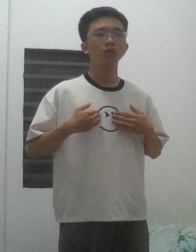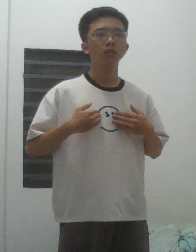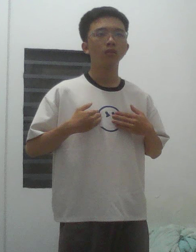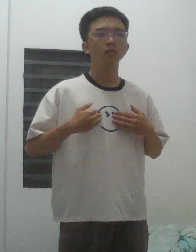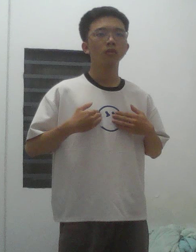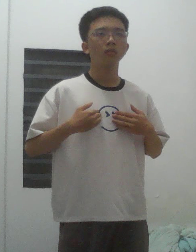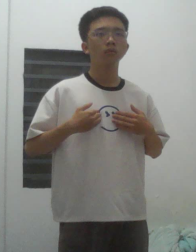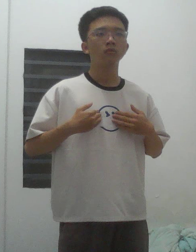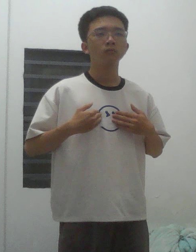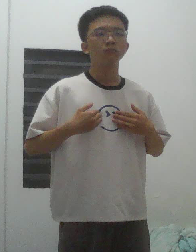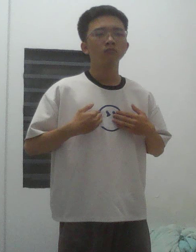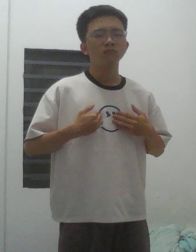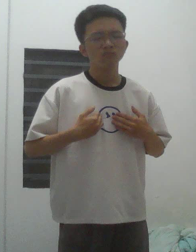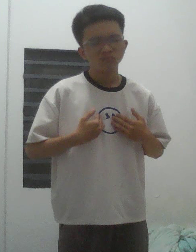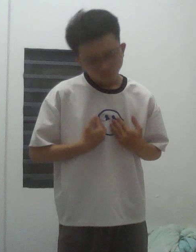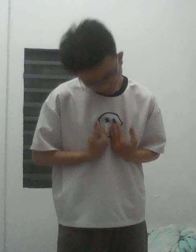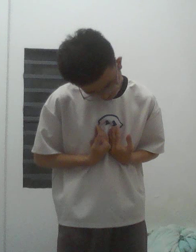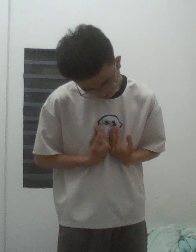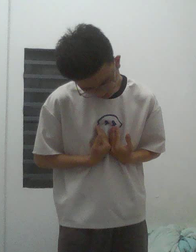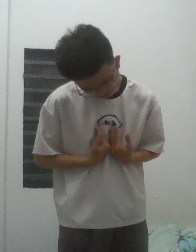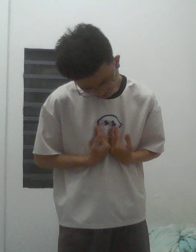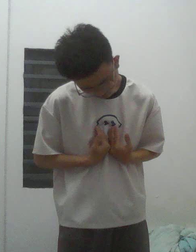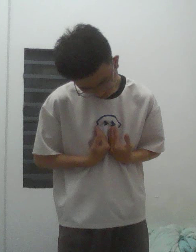met